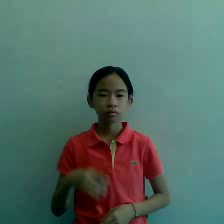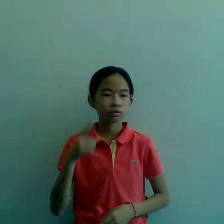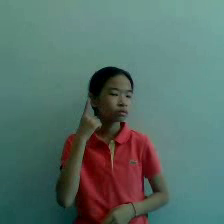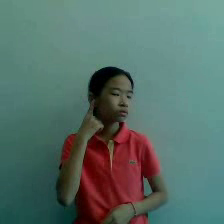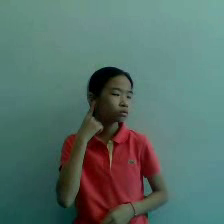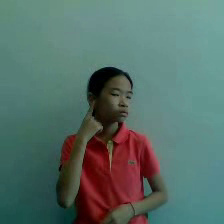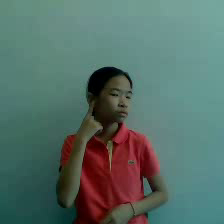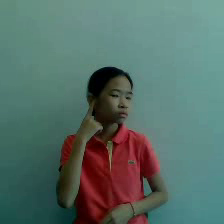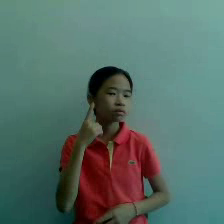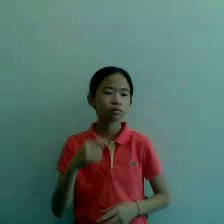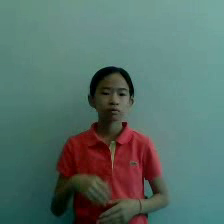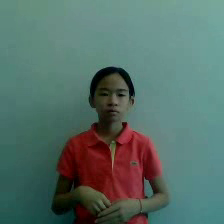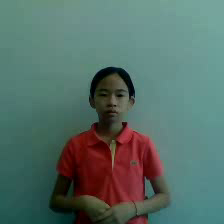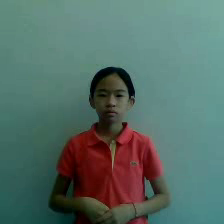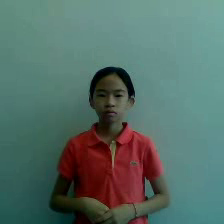Nghe